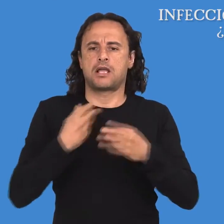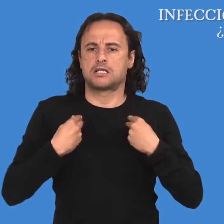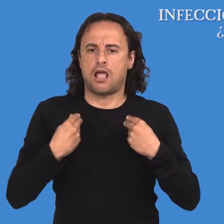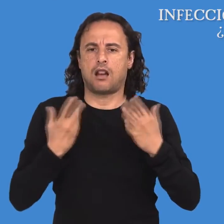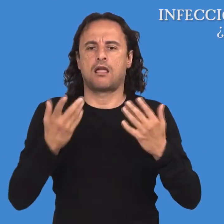vivir